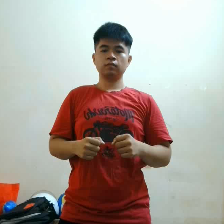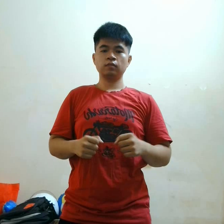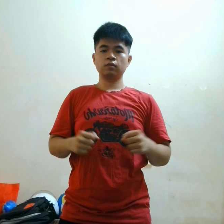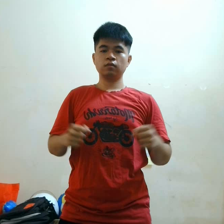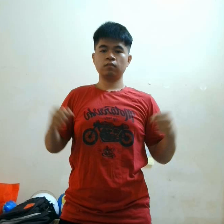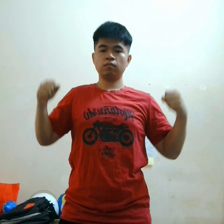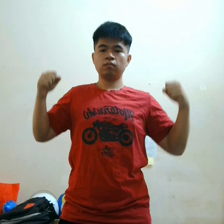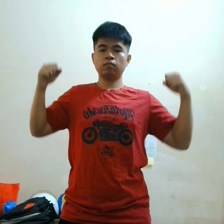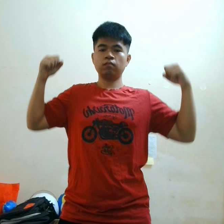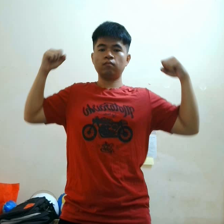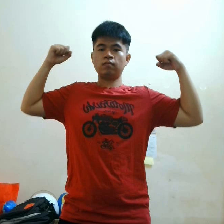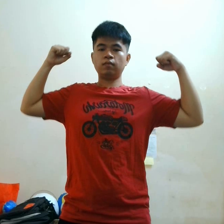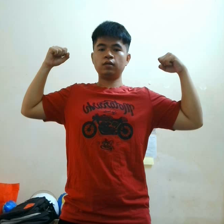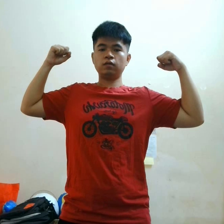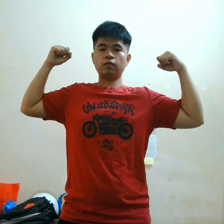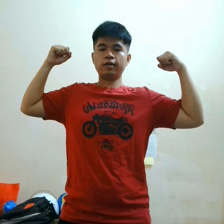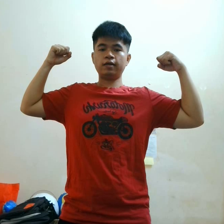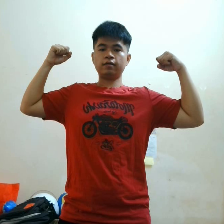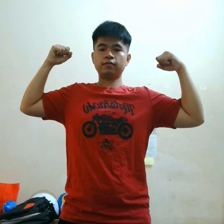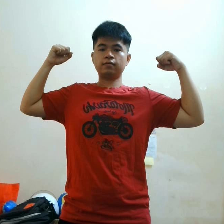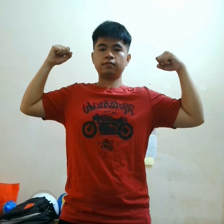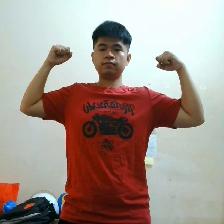minh khoe